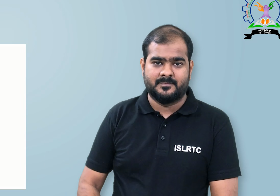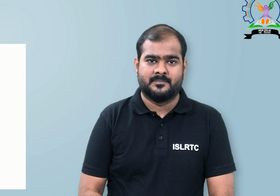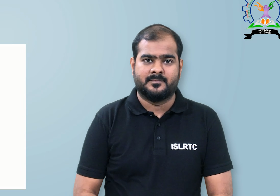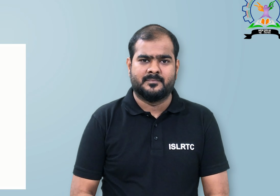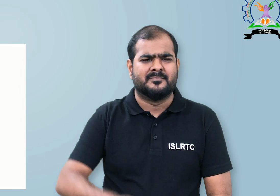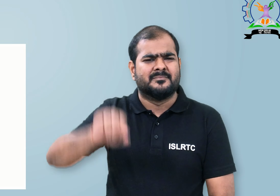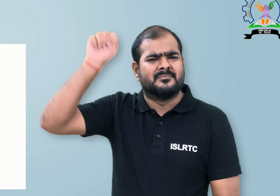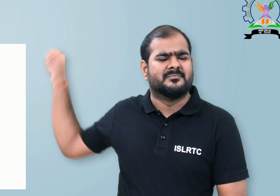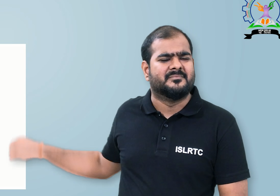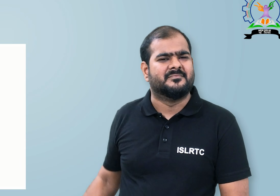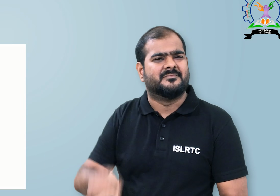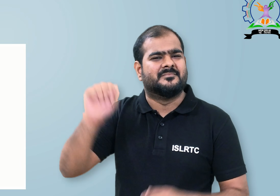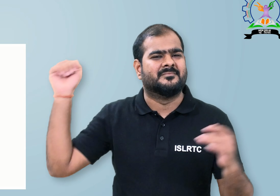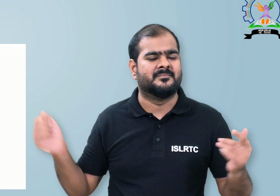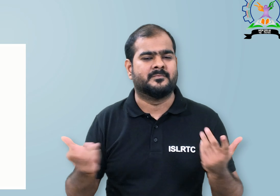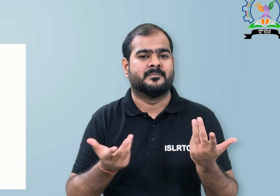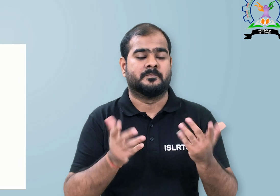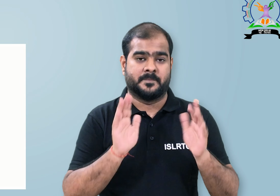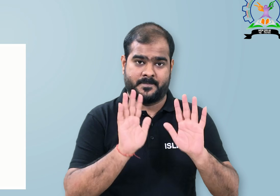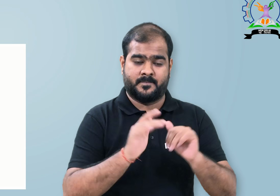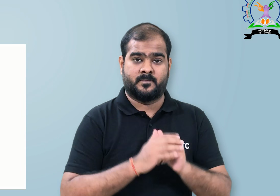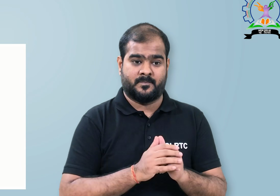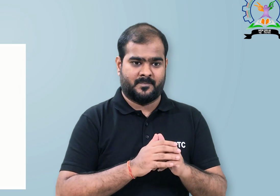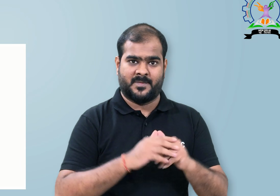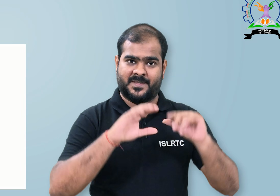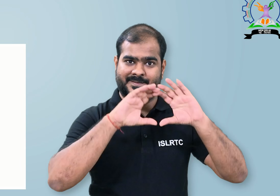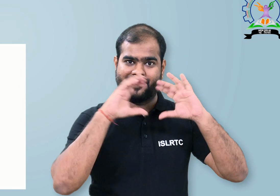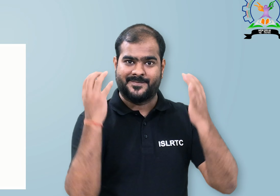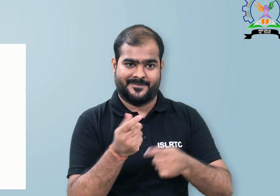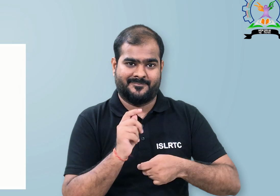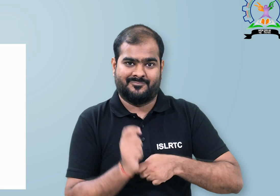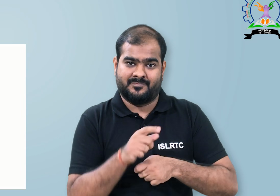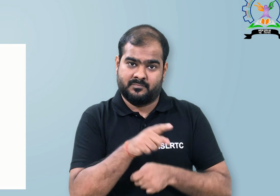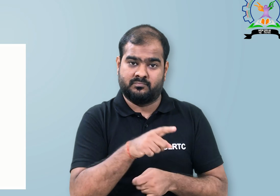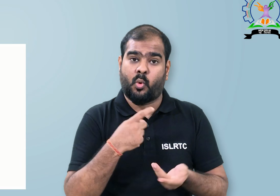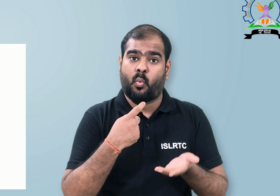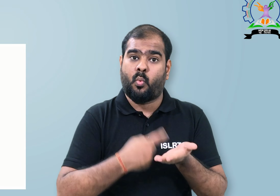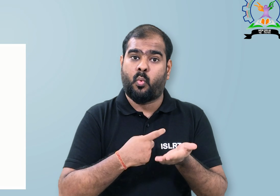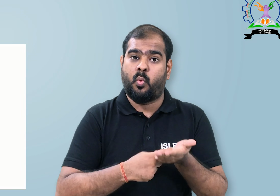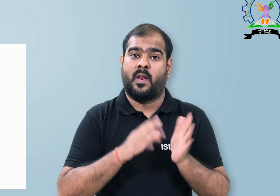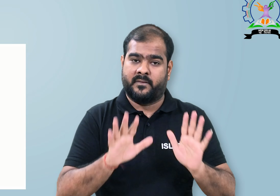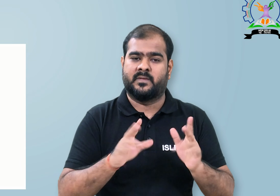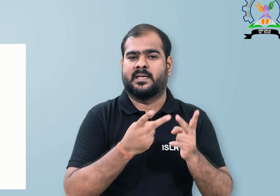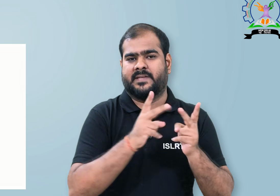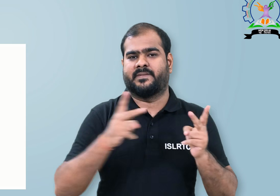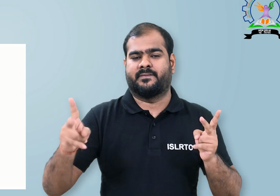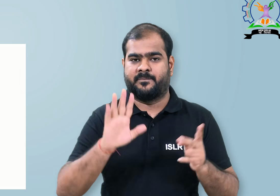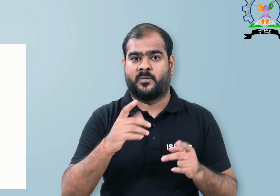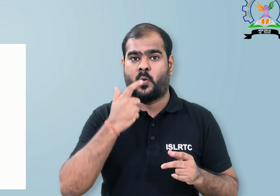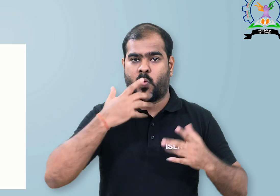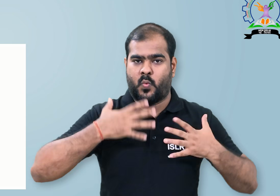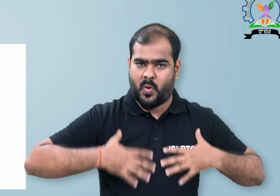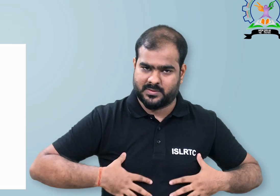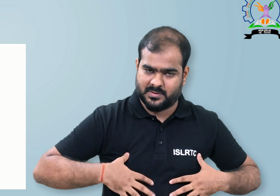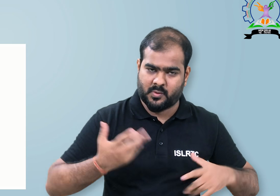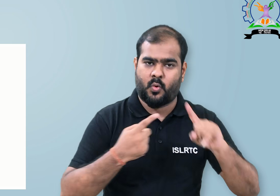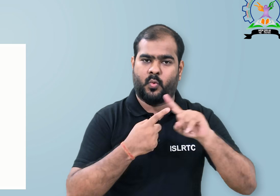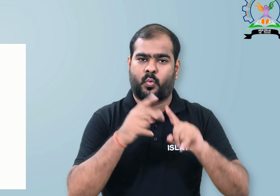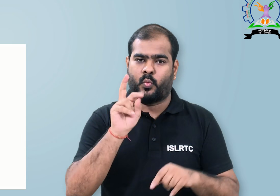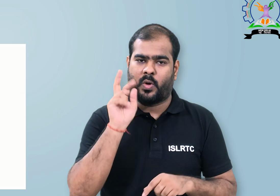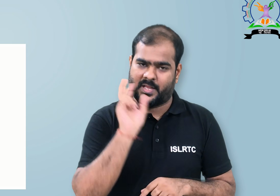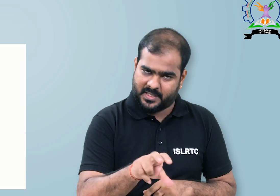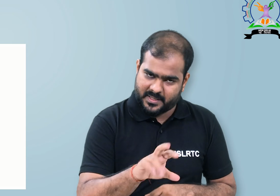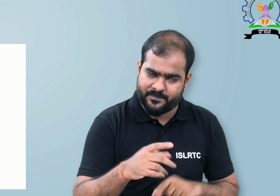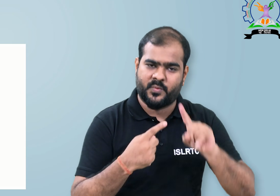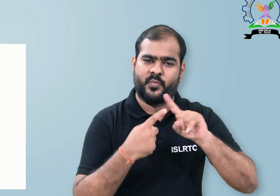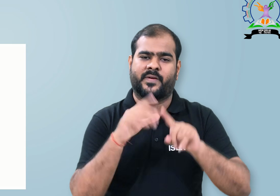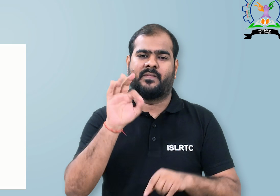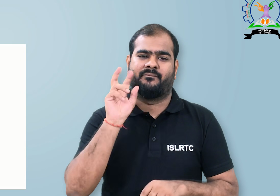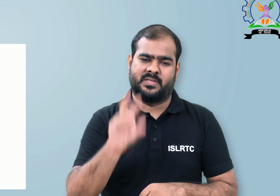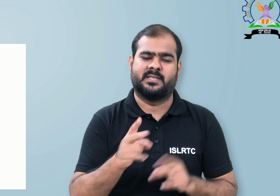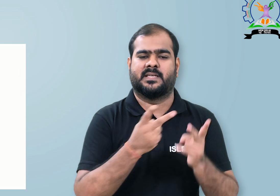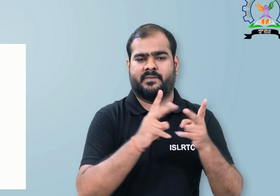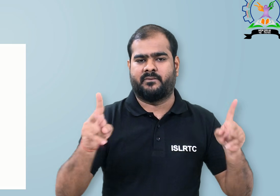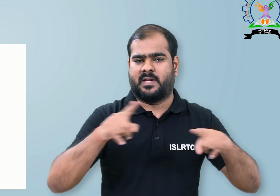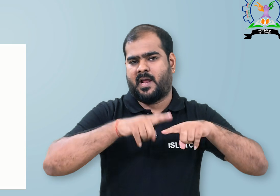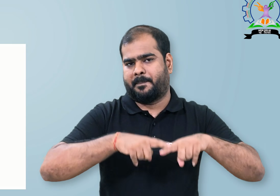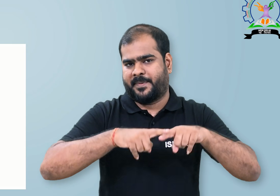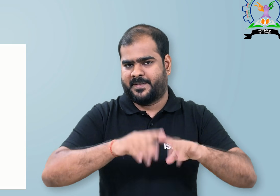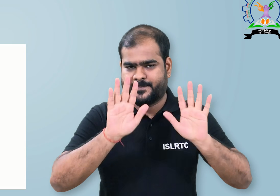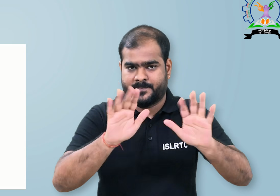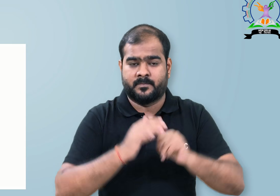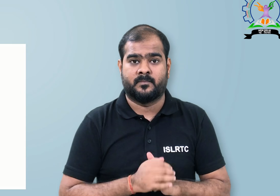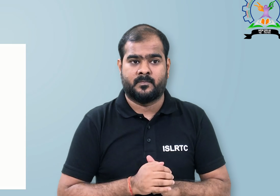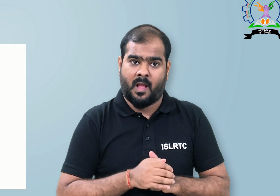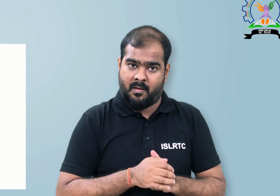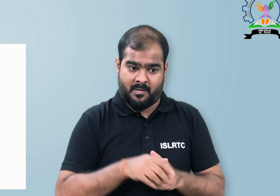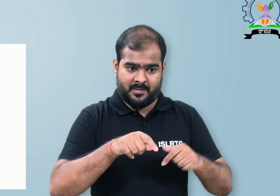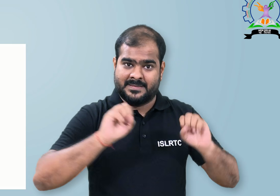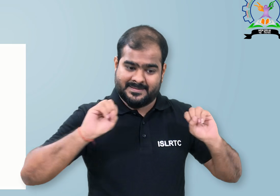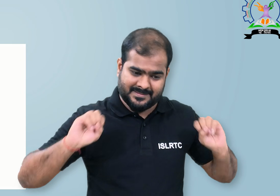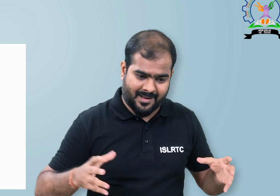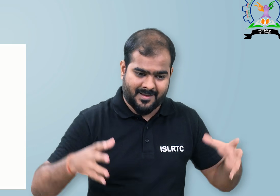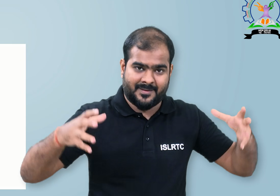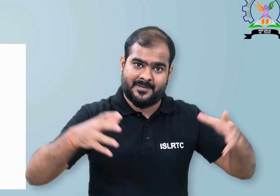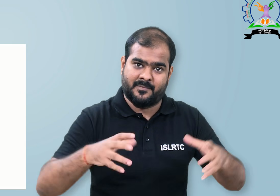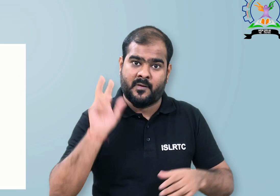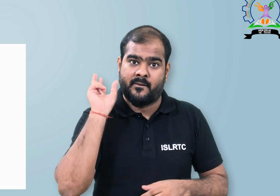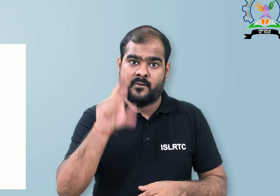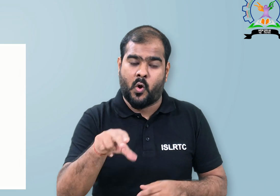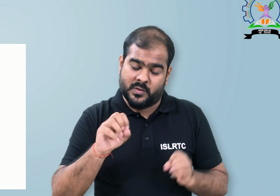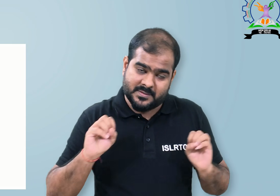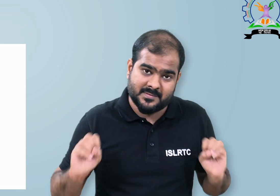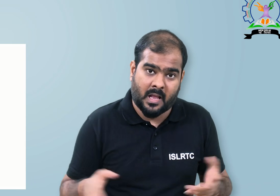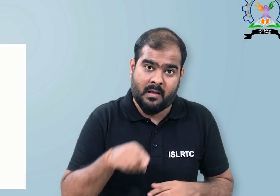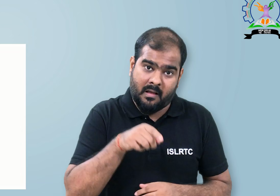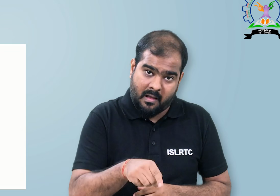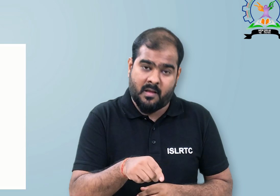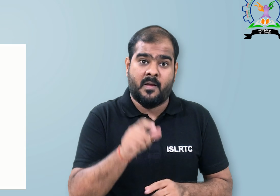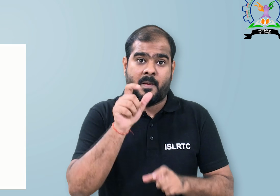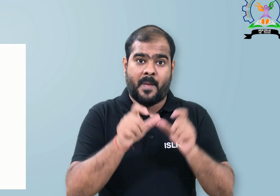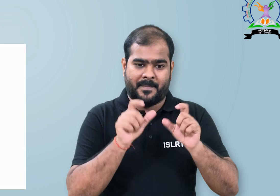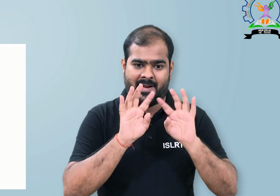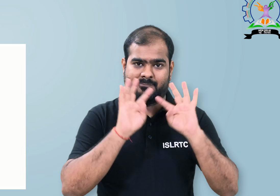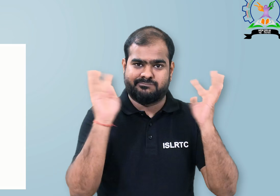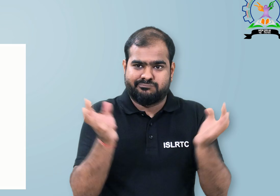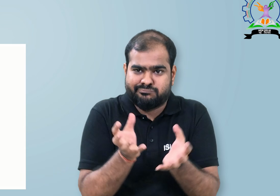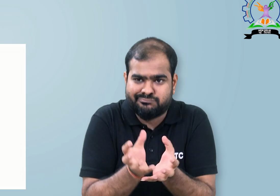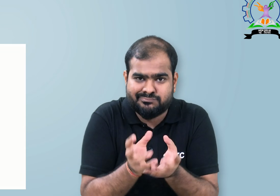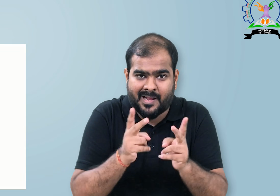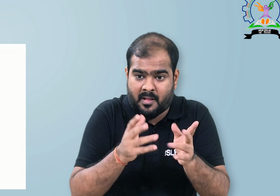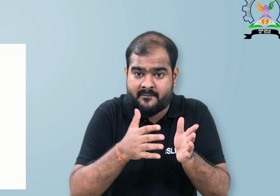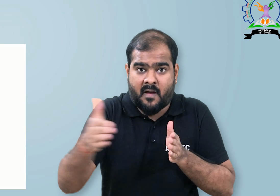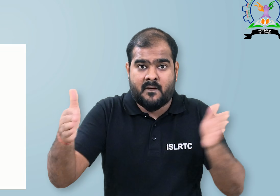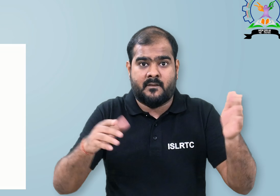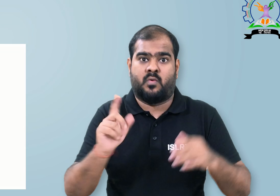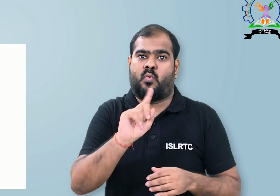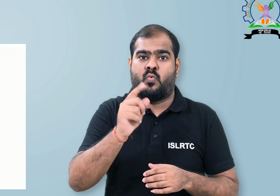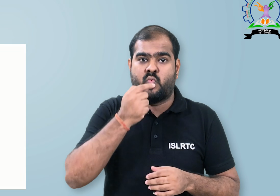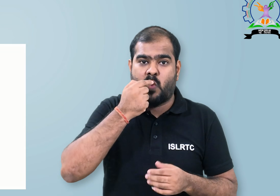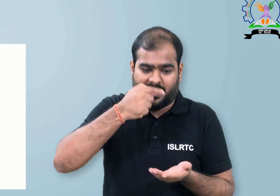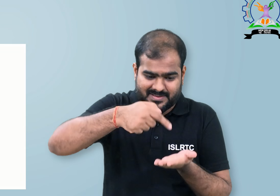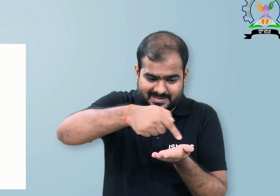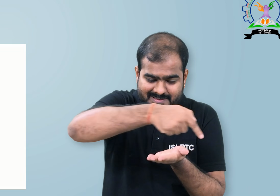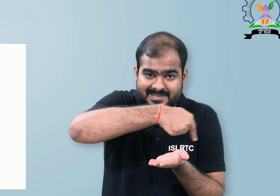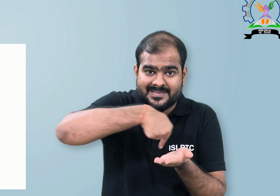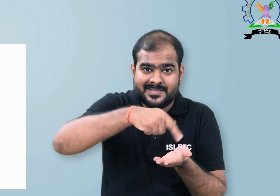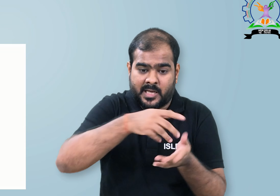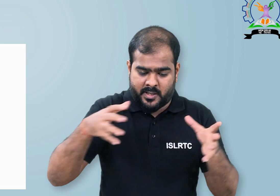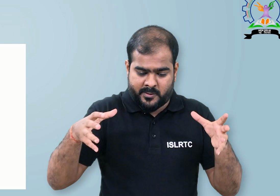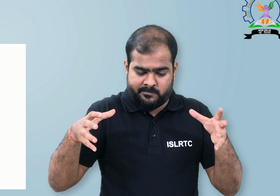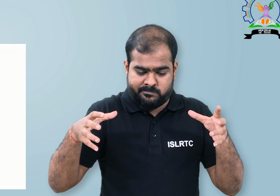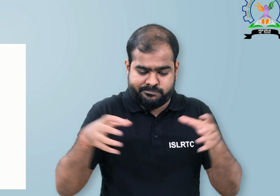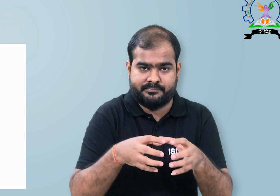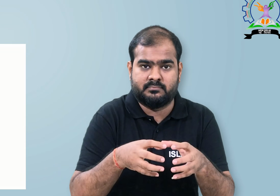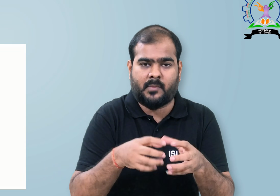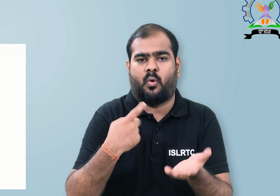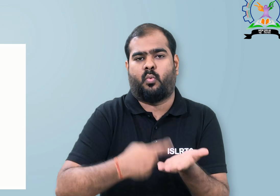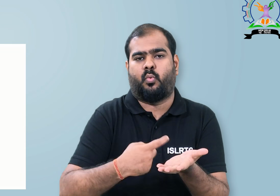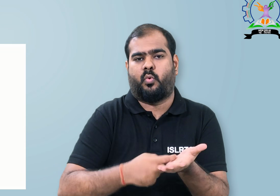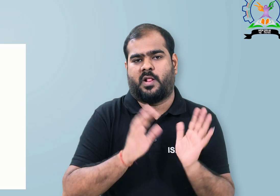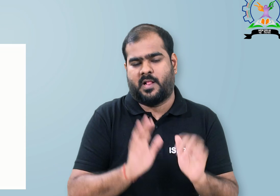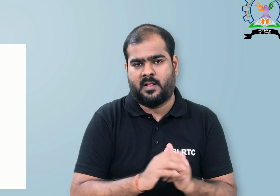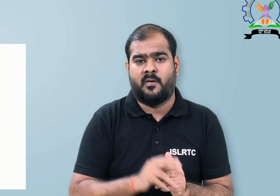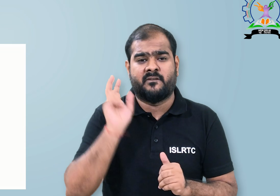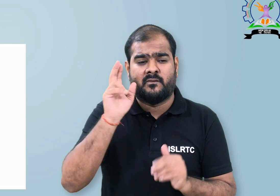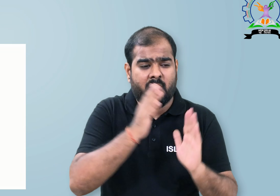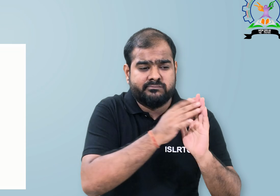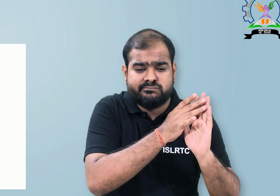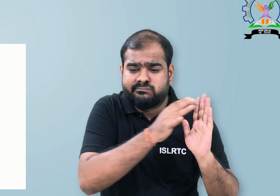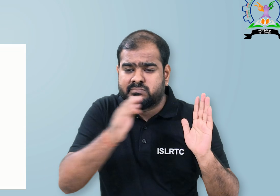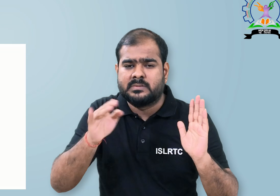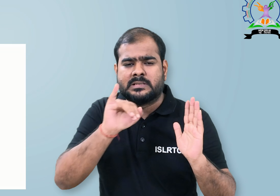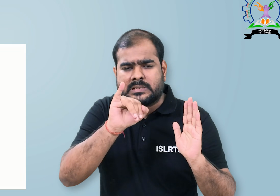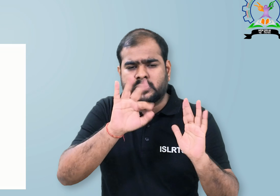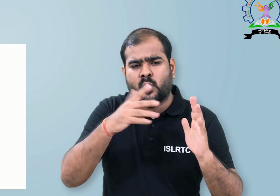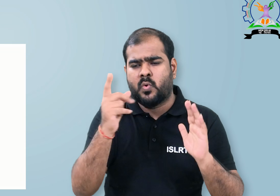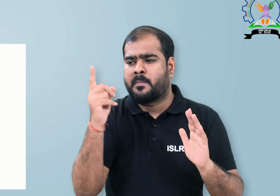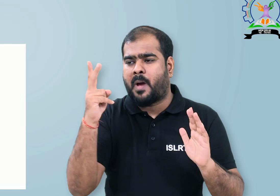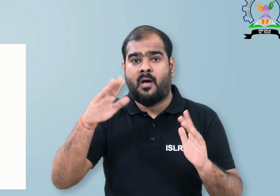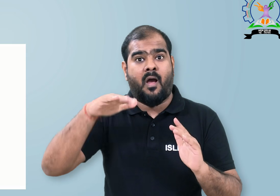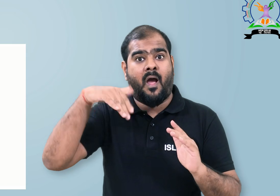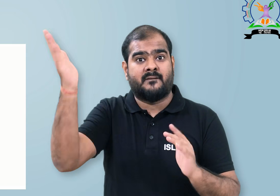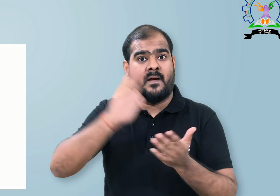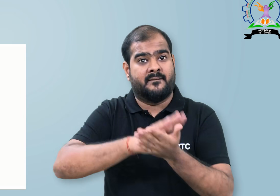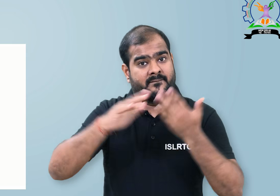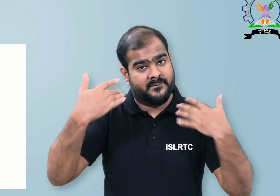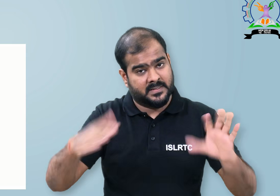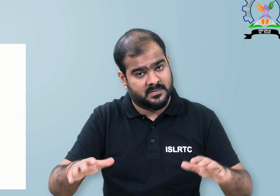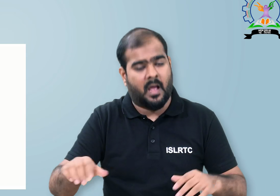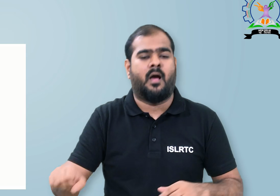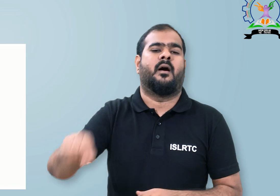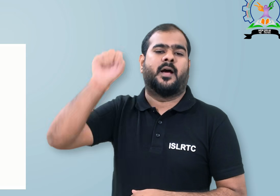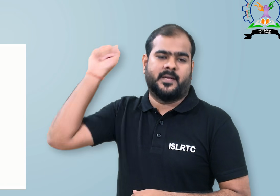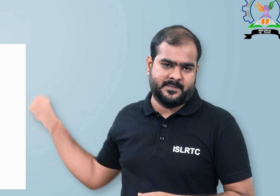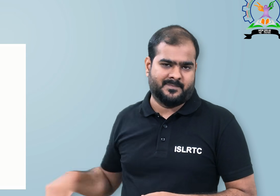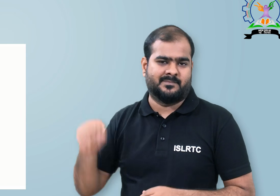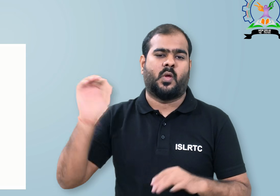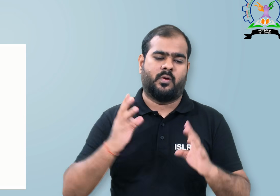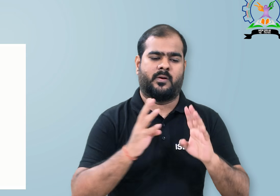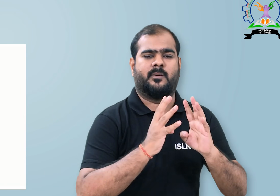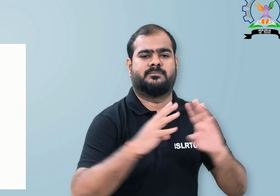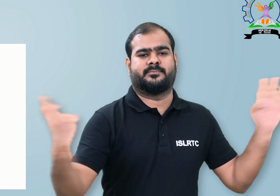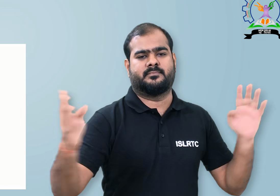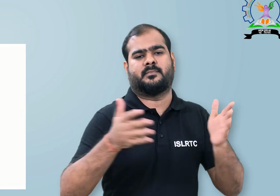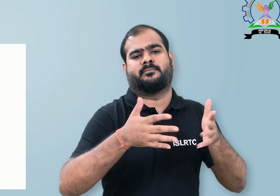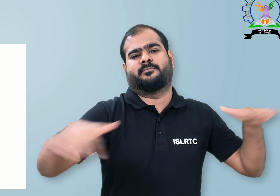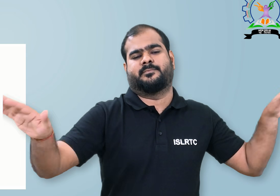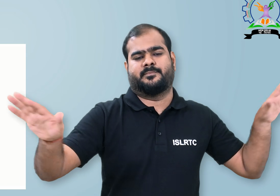The restriction or removal of restritions after certain specific number of overs on field restrictions.